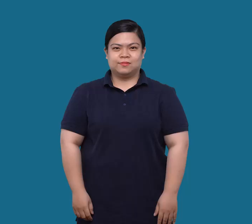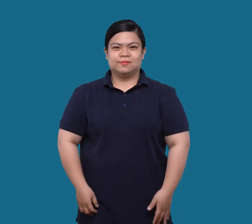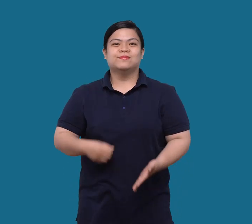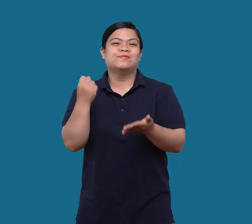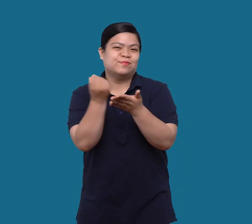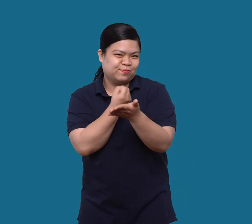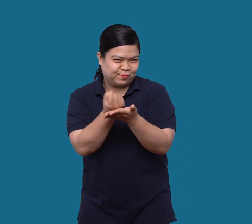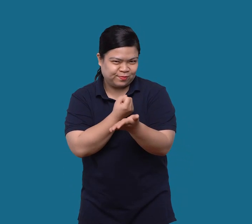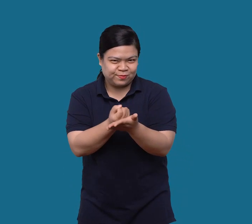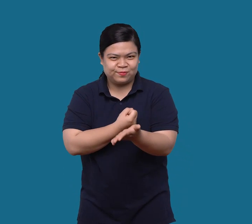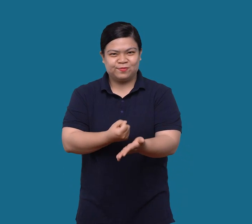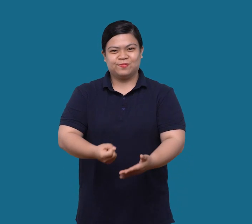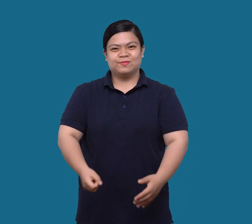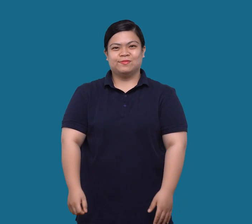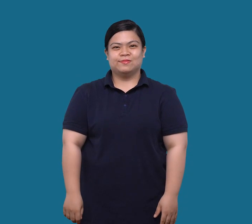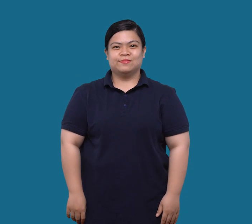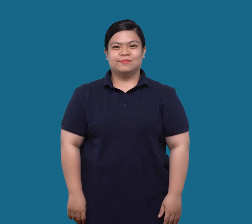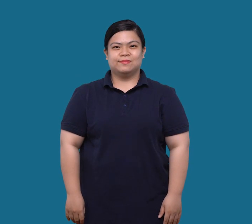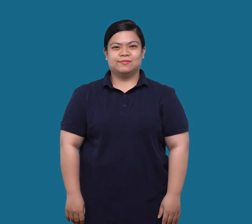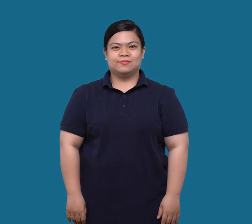đùa